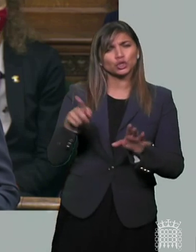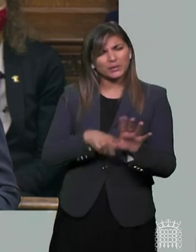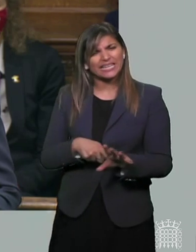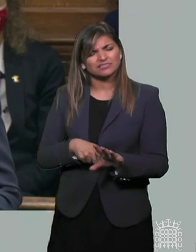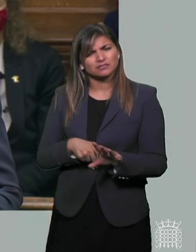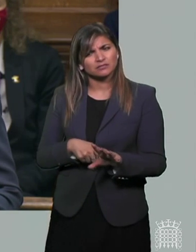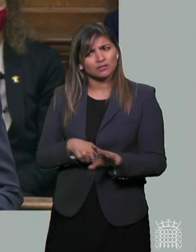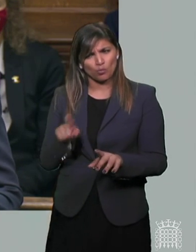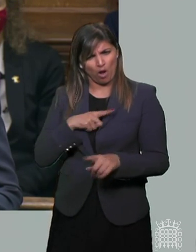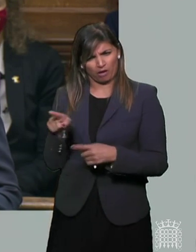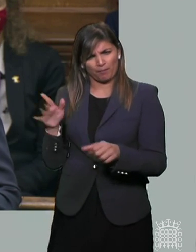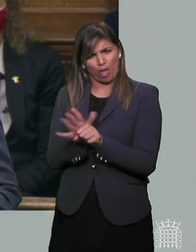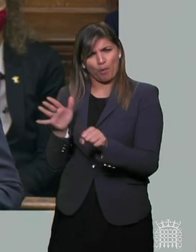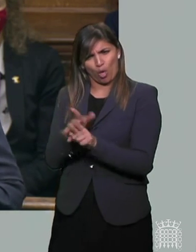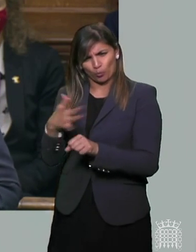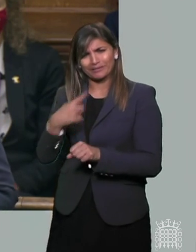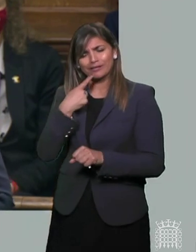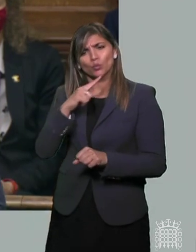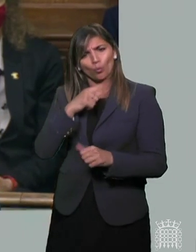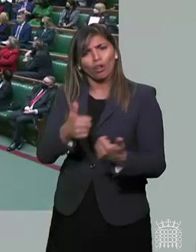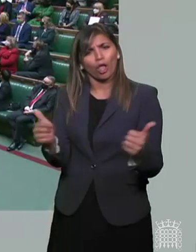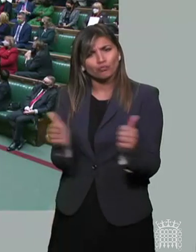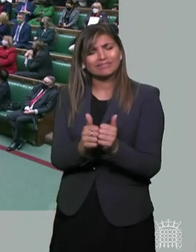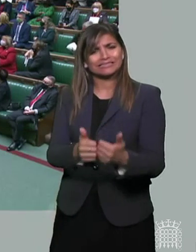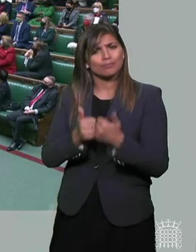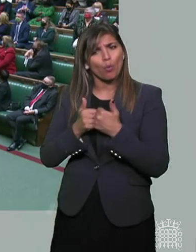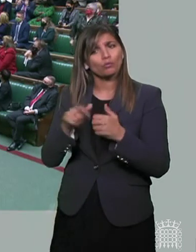Is it an oversight or yet another broken promise?